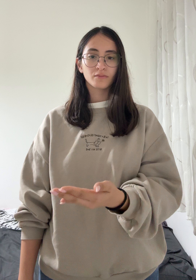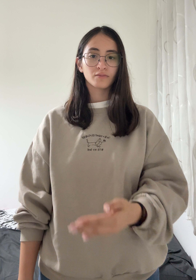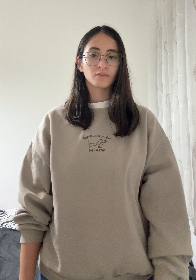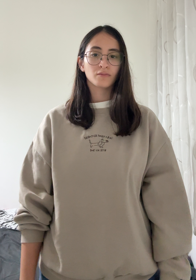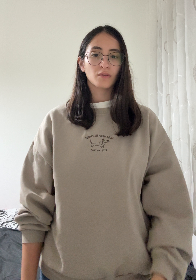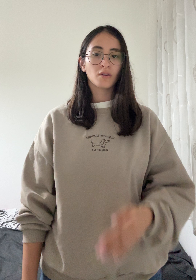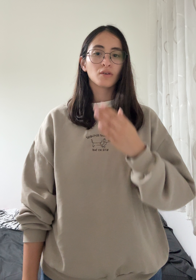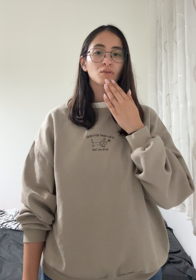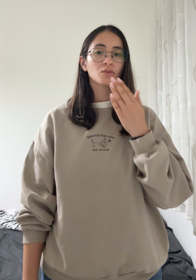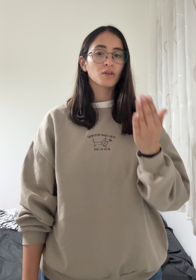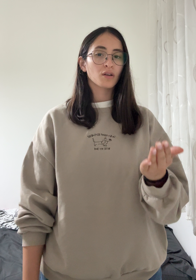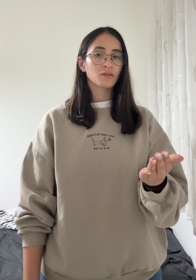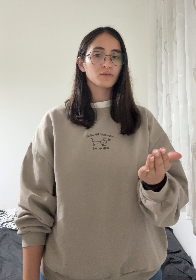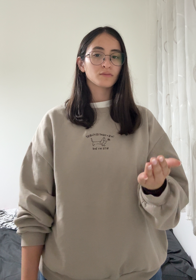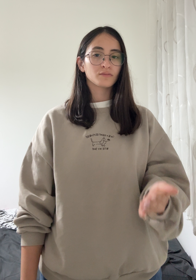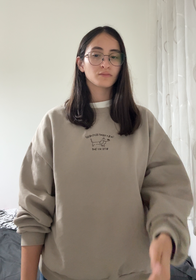תודה